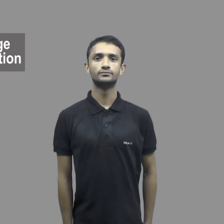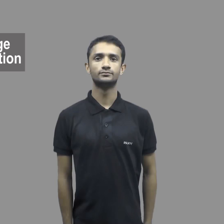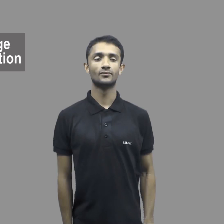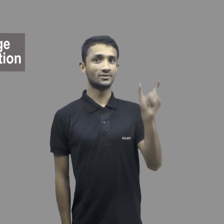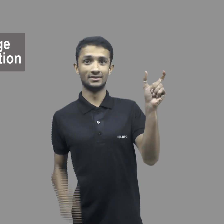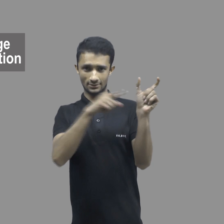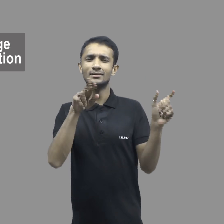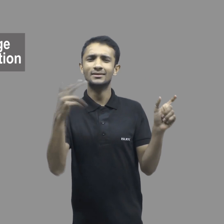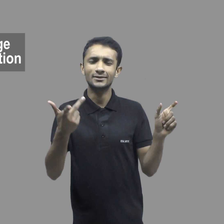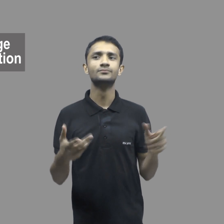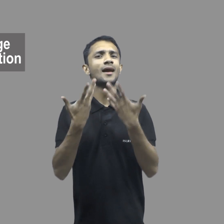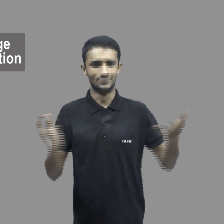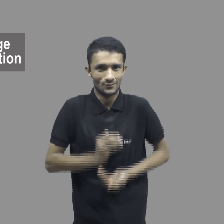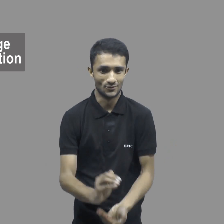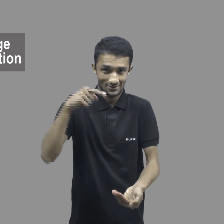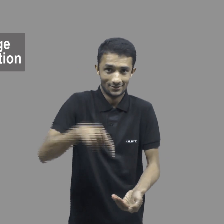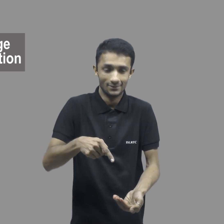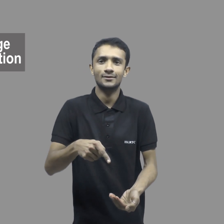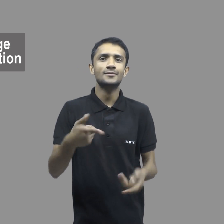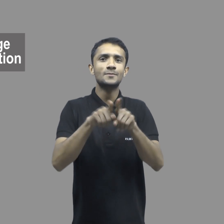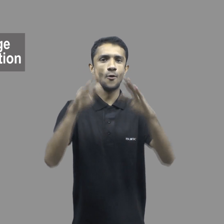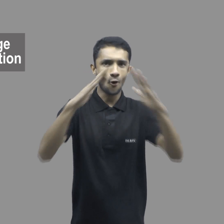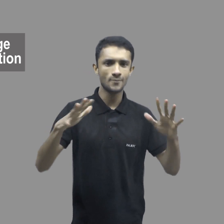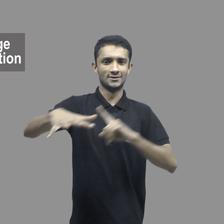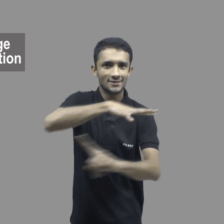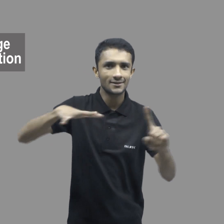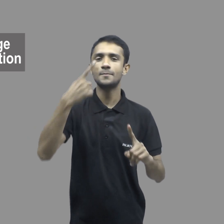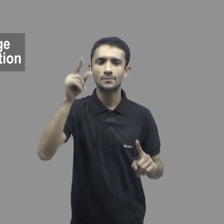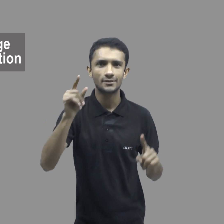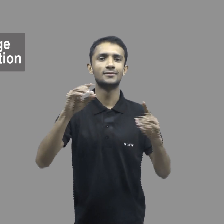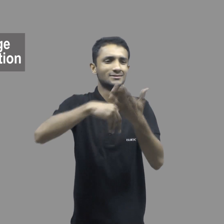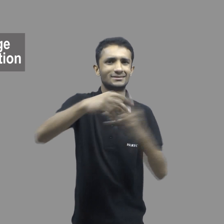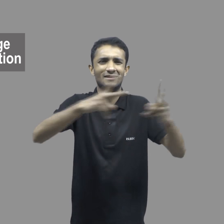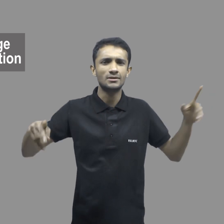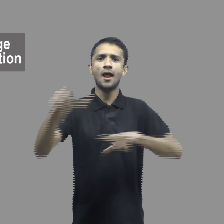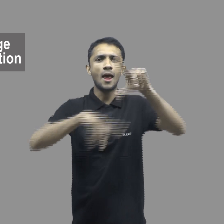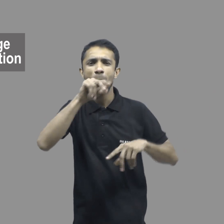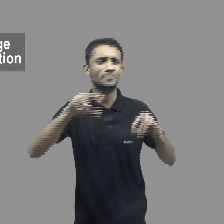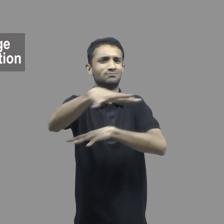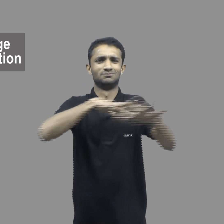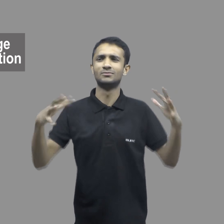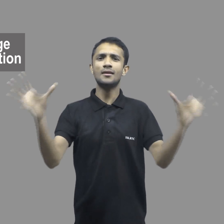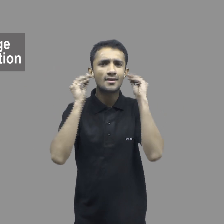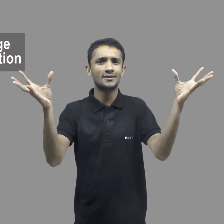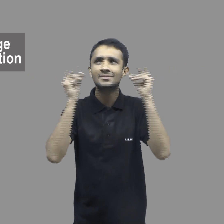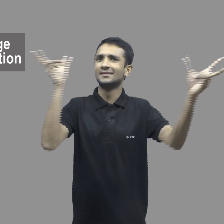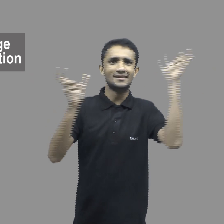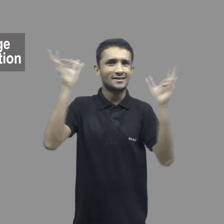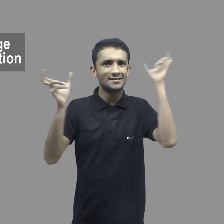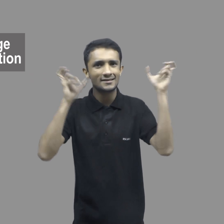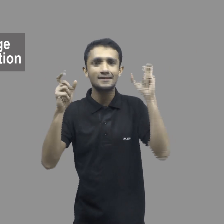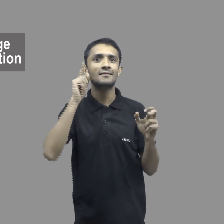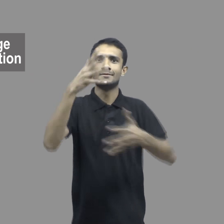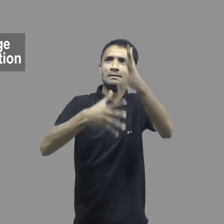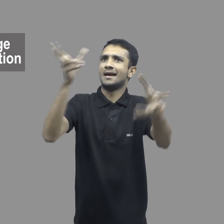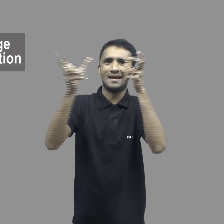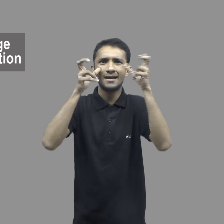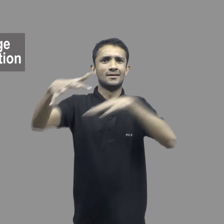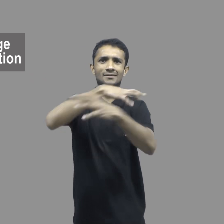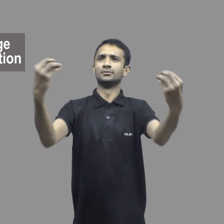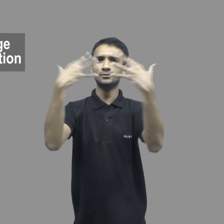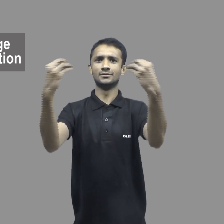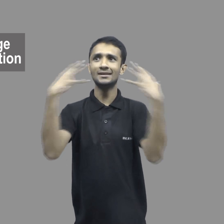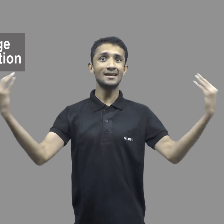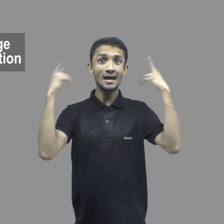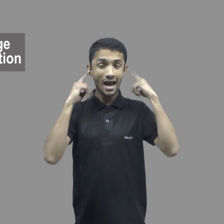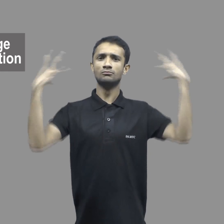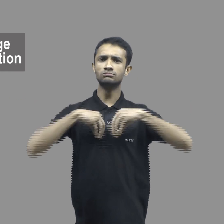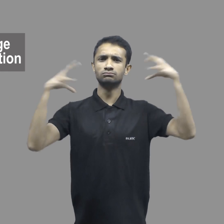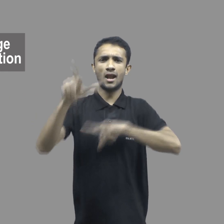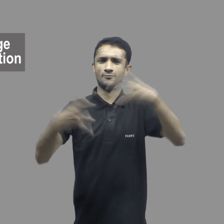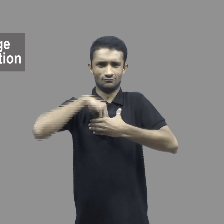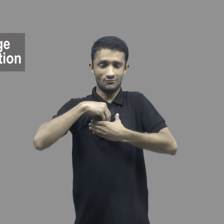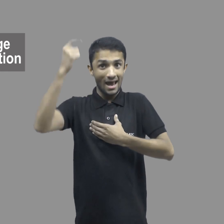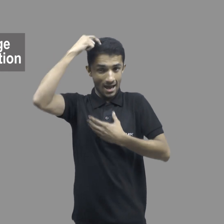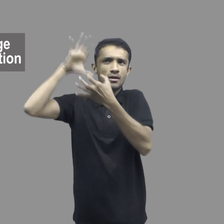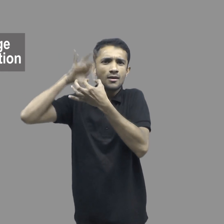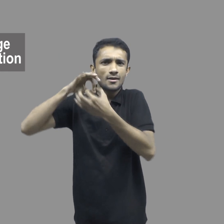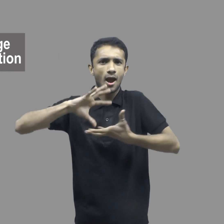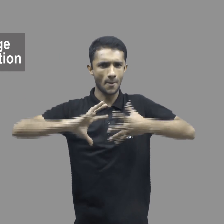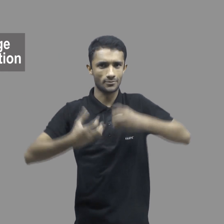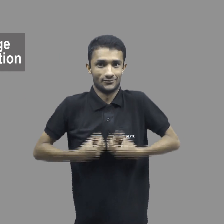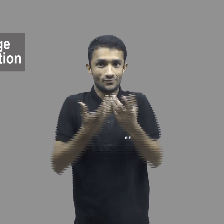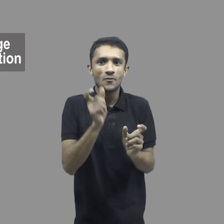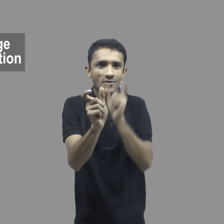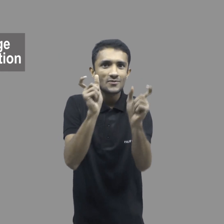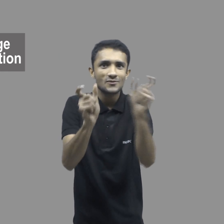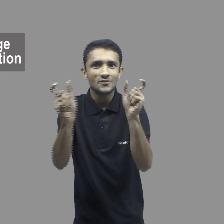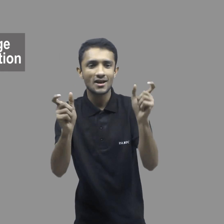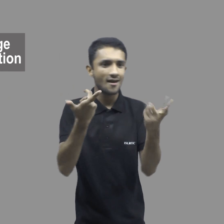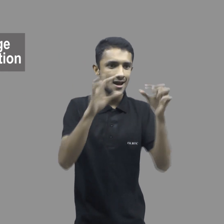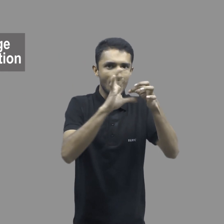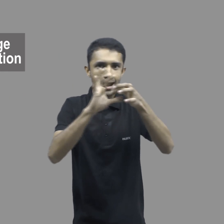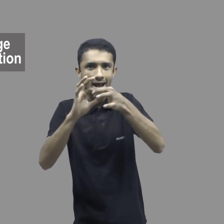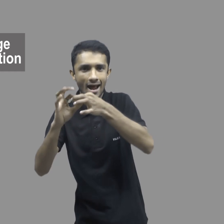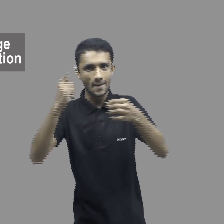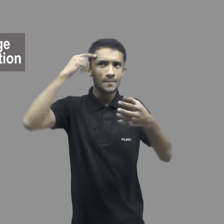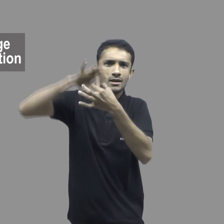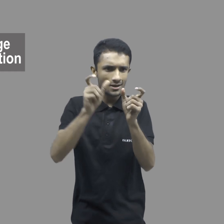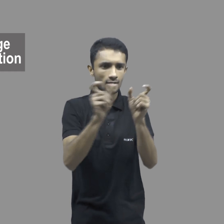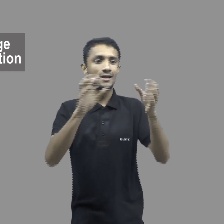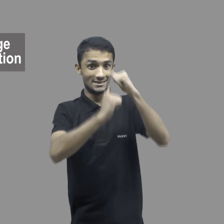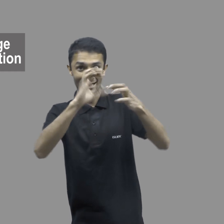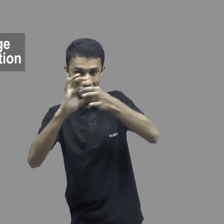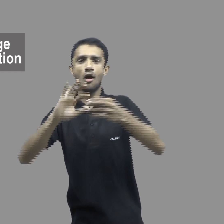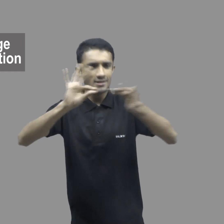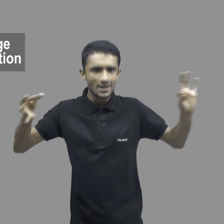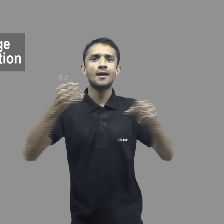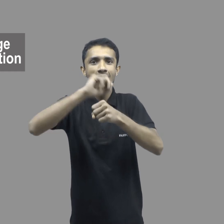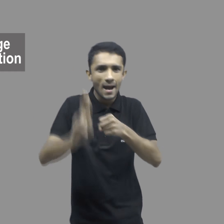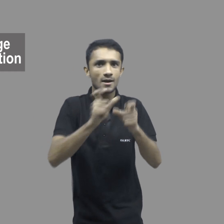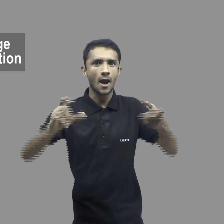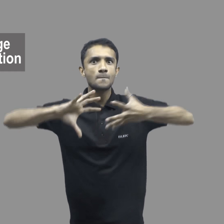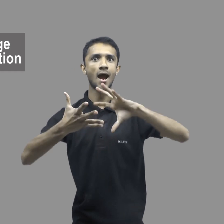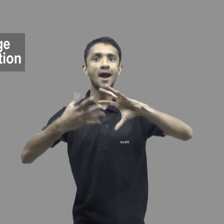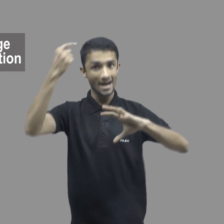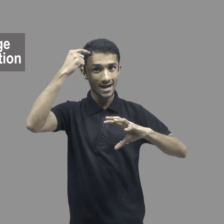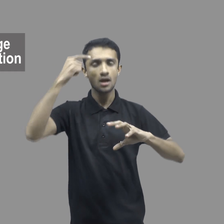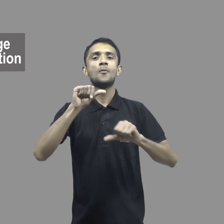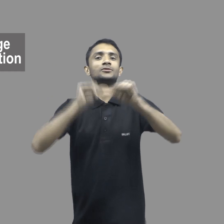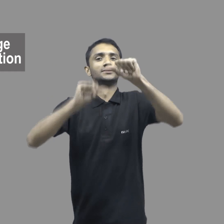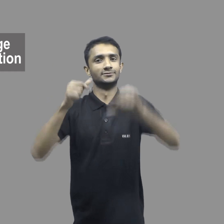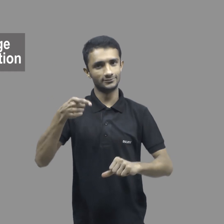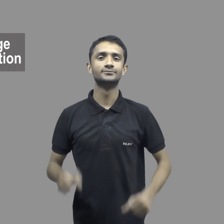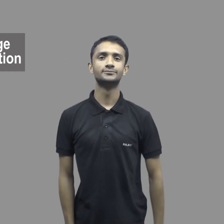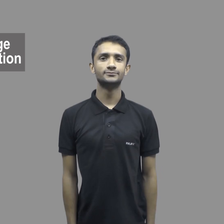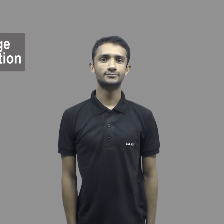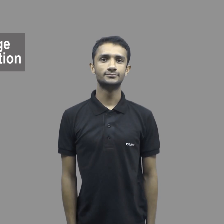Language Acquisition